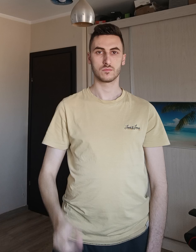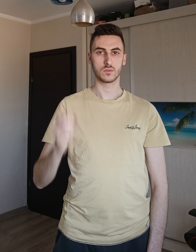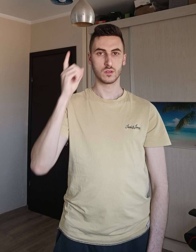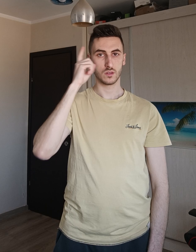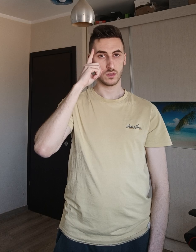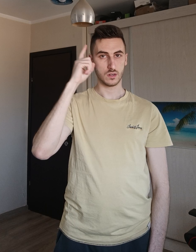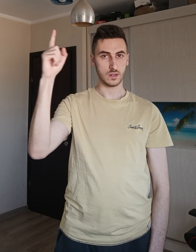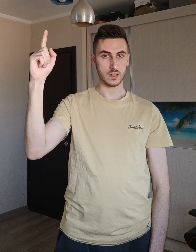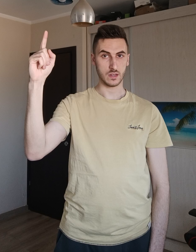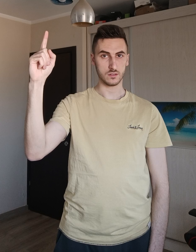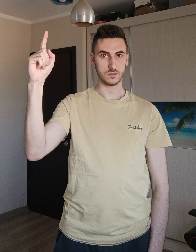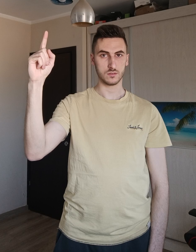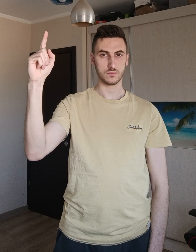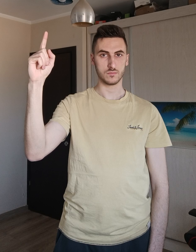לדעת